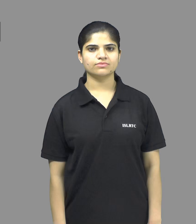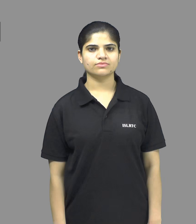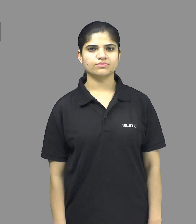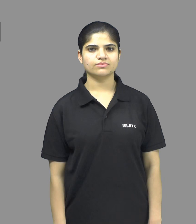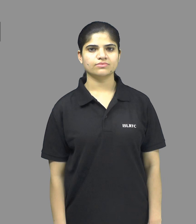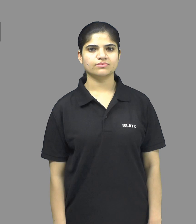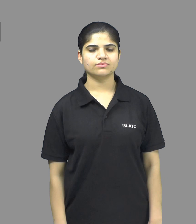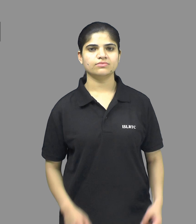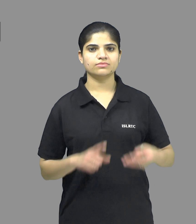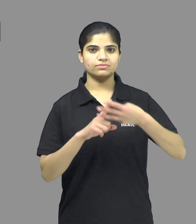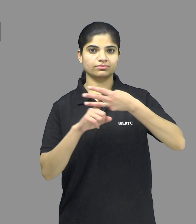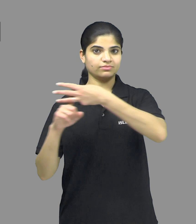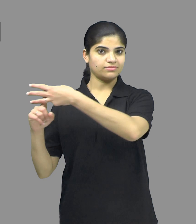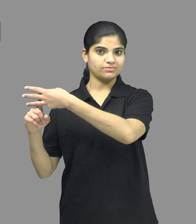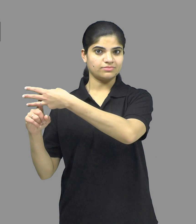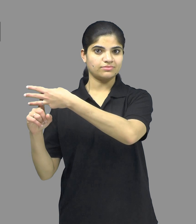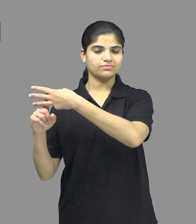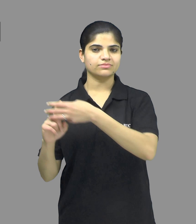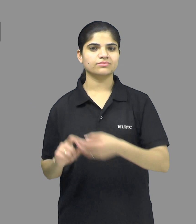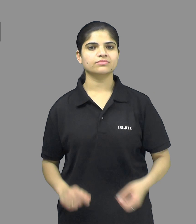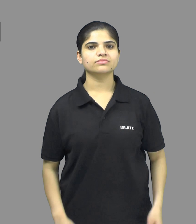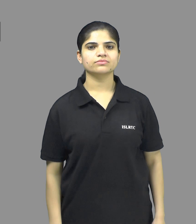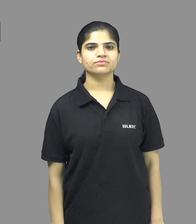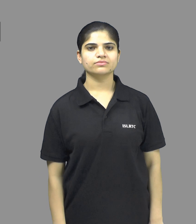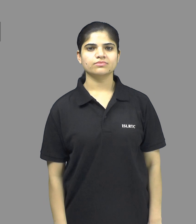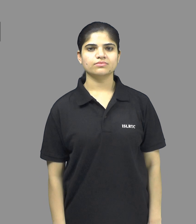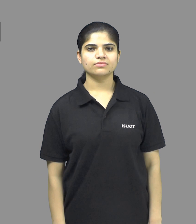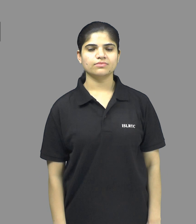East